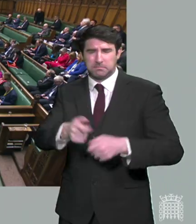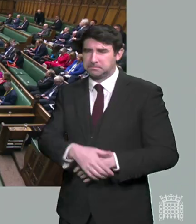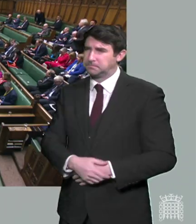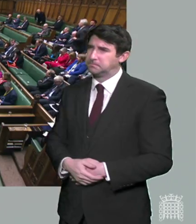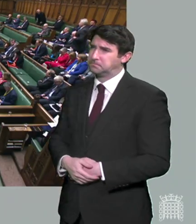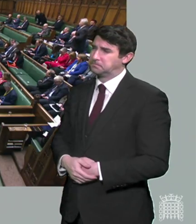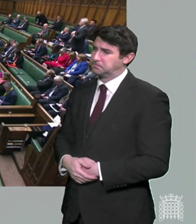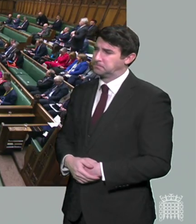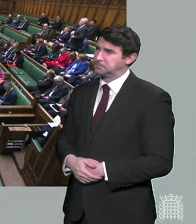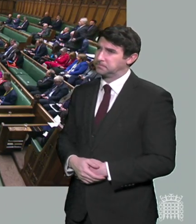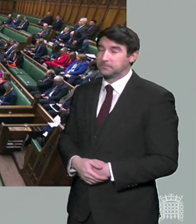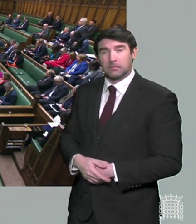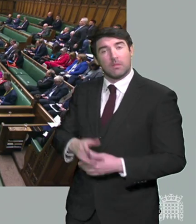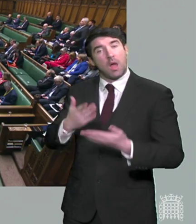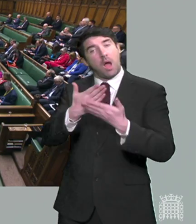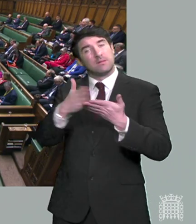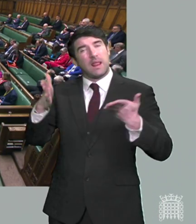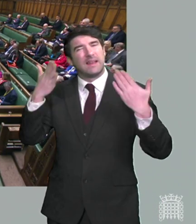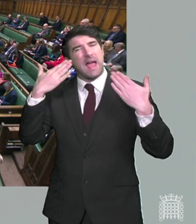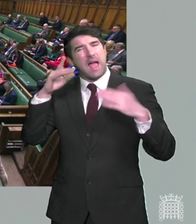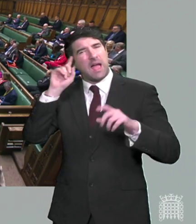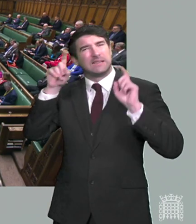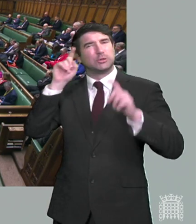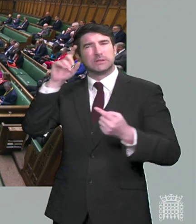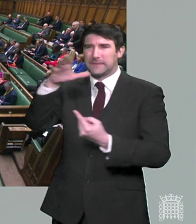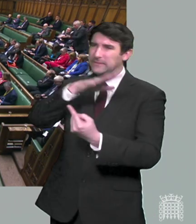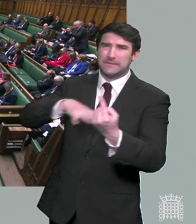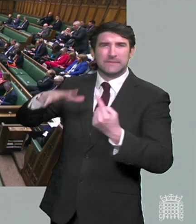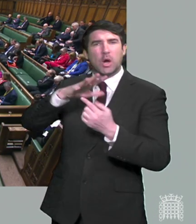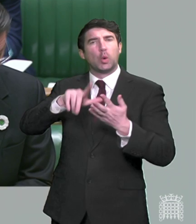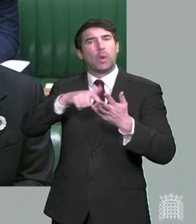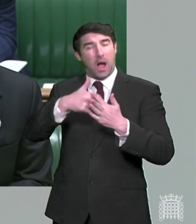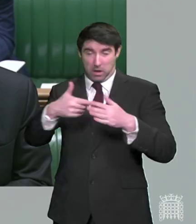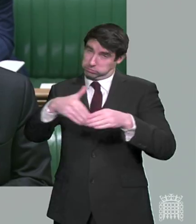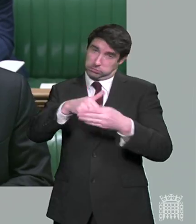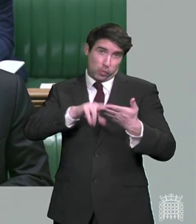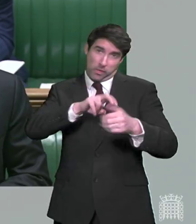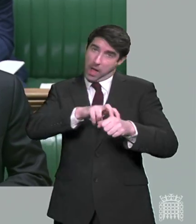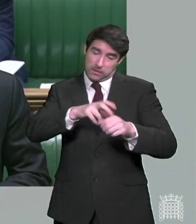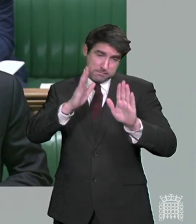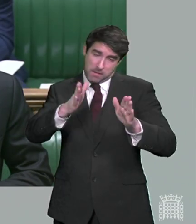The objectives of clean air initiatives in all parts of the UK, including Northern Ireland, are unchallengeable.